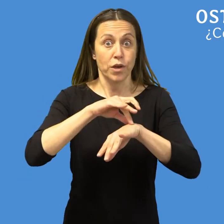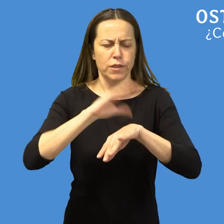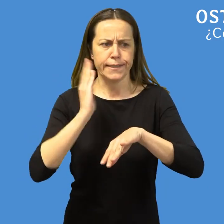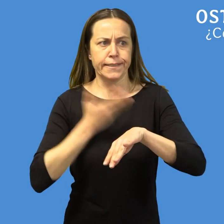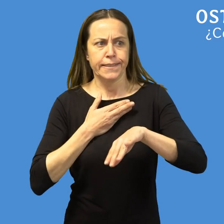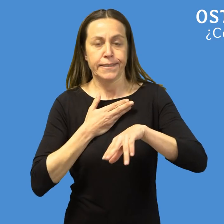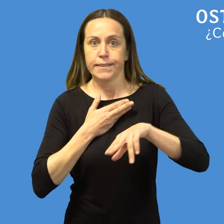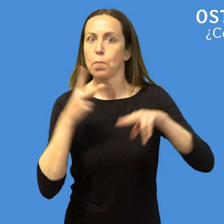afectar